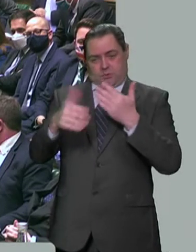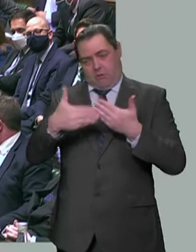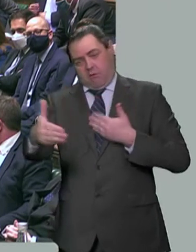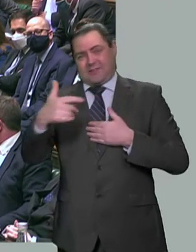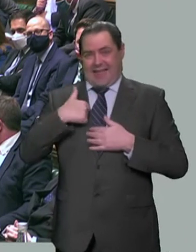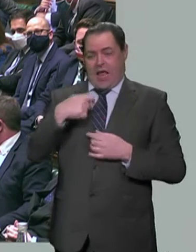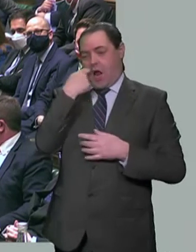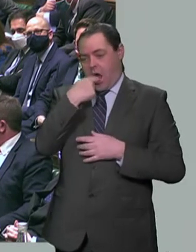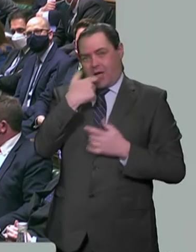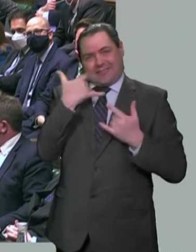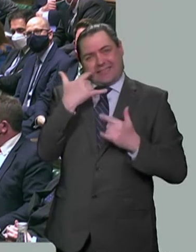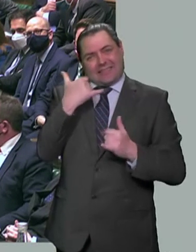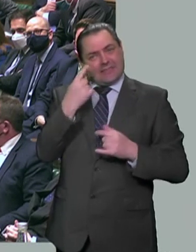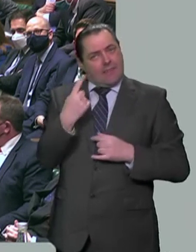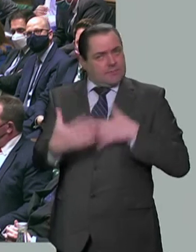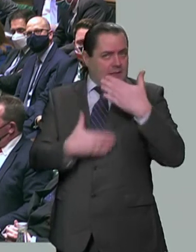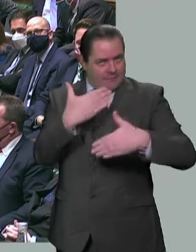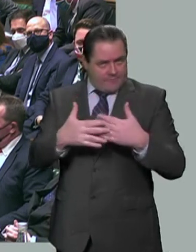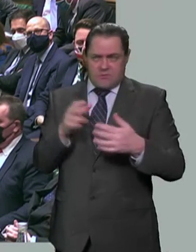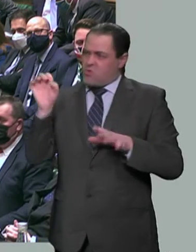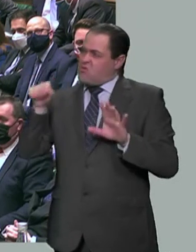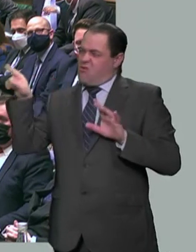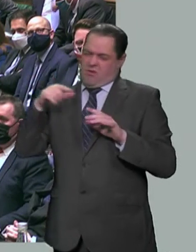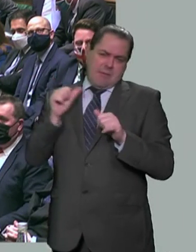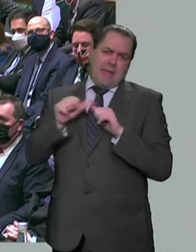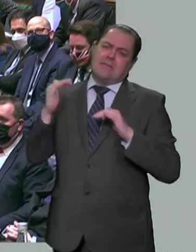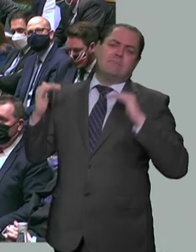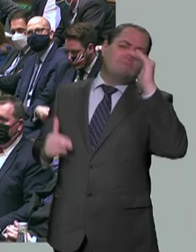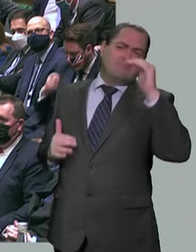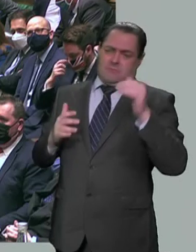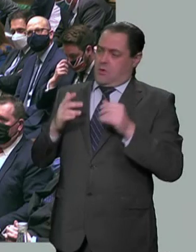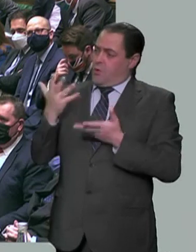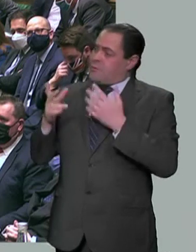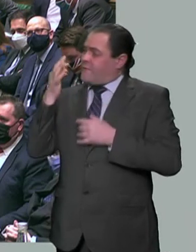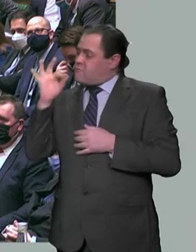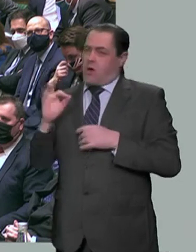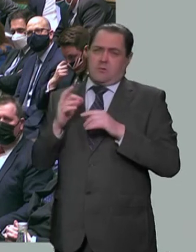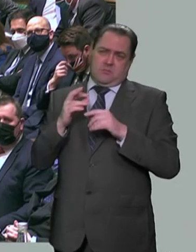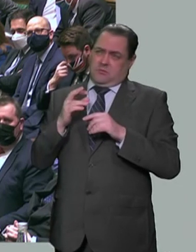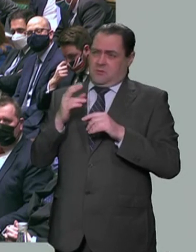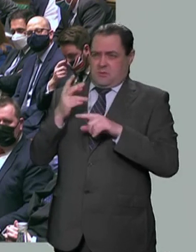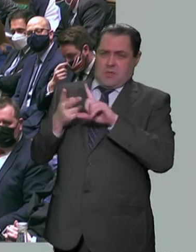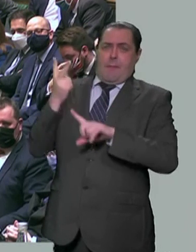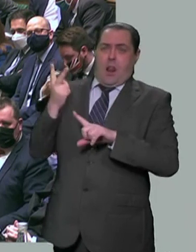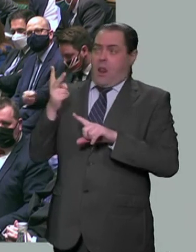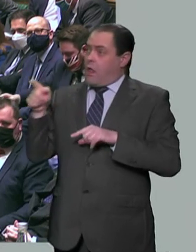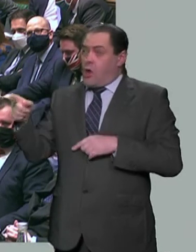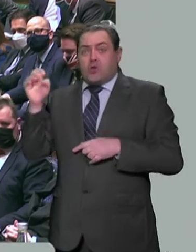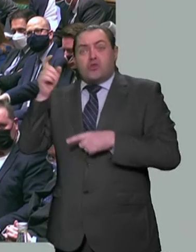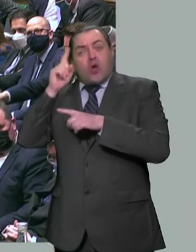We have the biggest testing programme in Europe, registering almost twice as many tests as France, and four times as many as Germany.